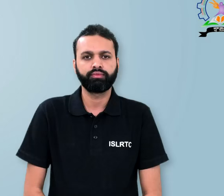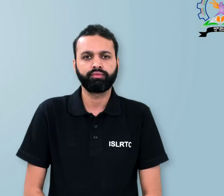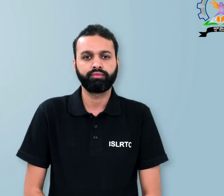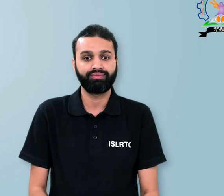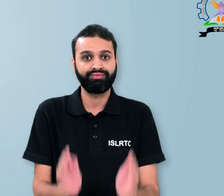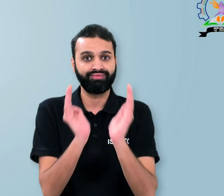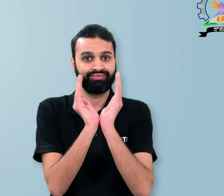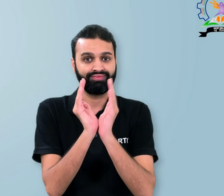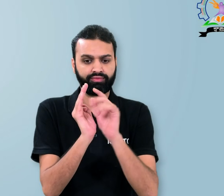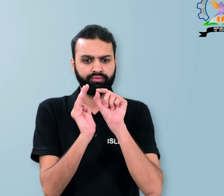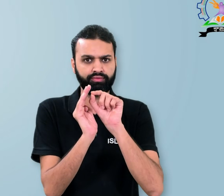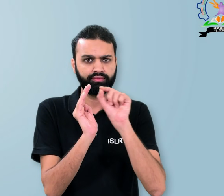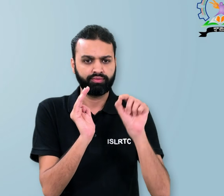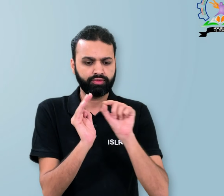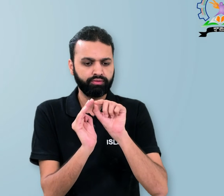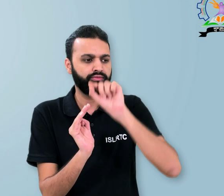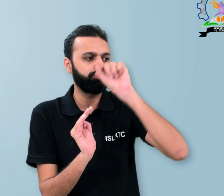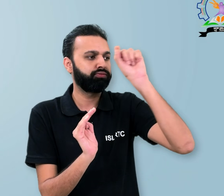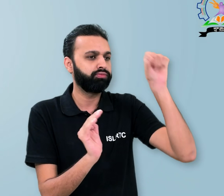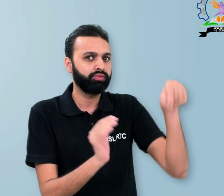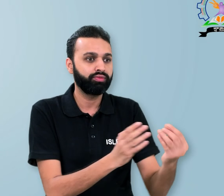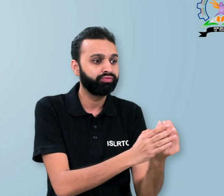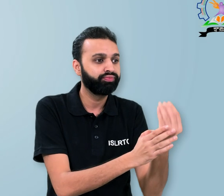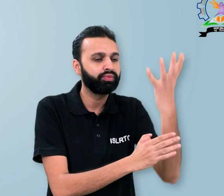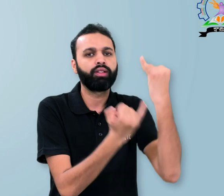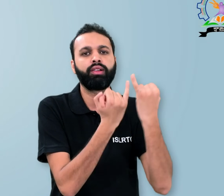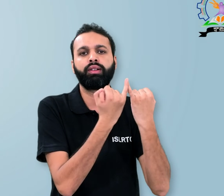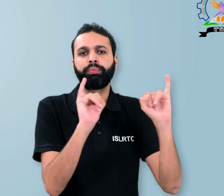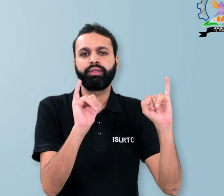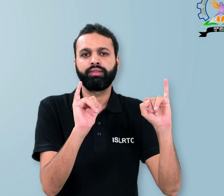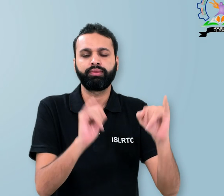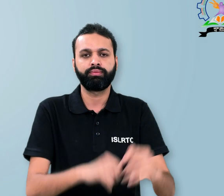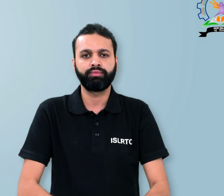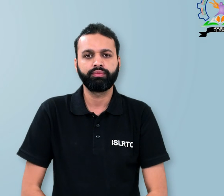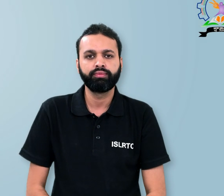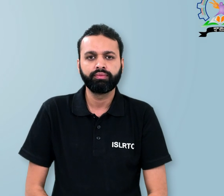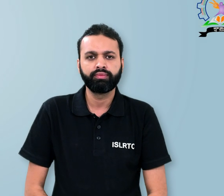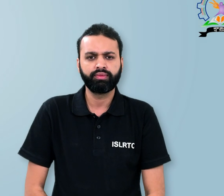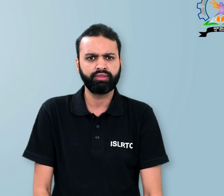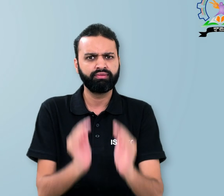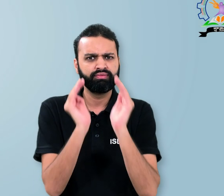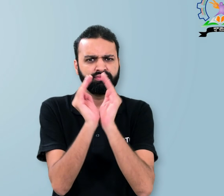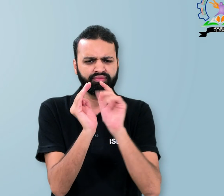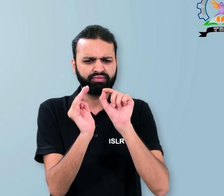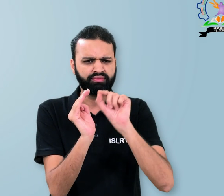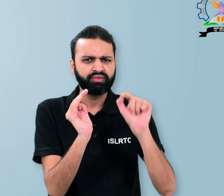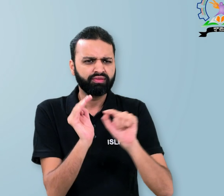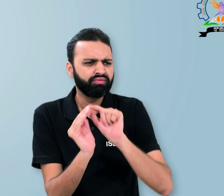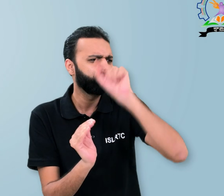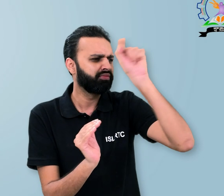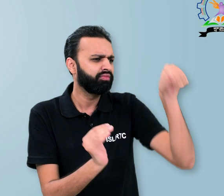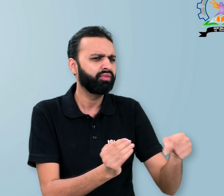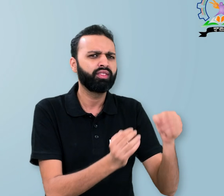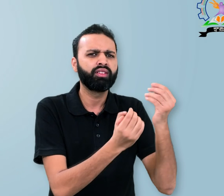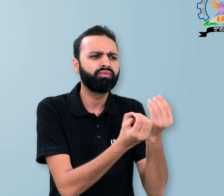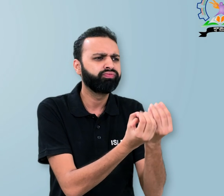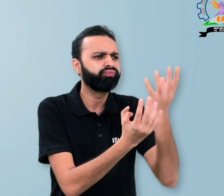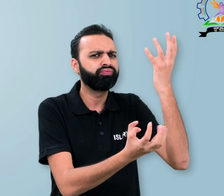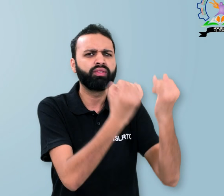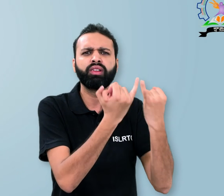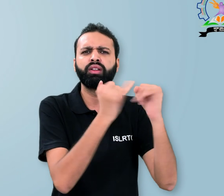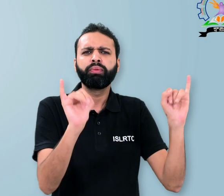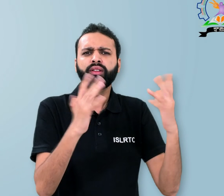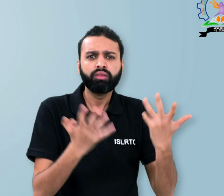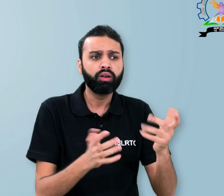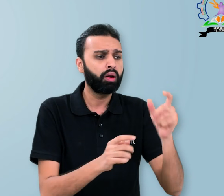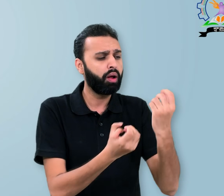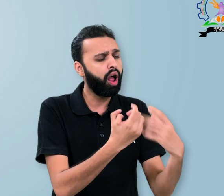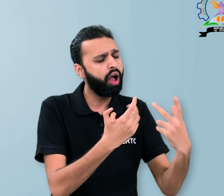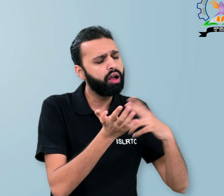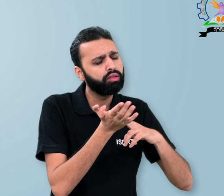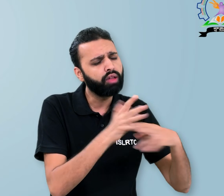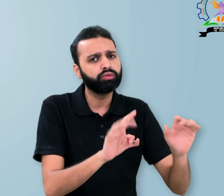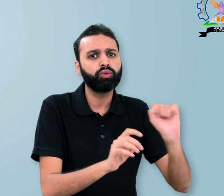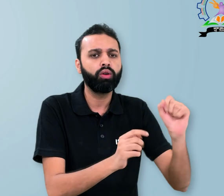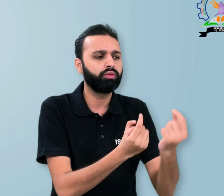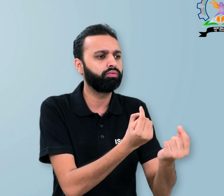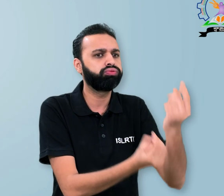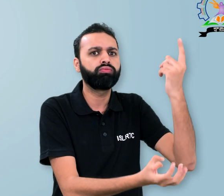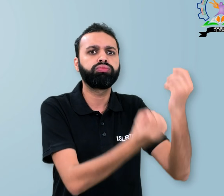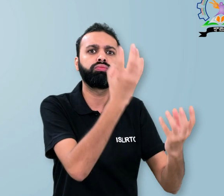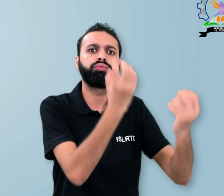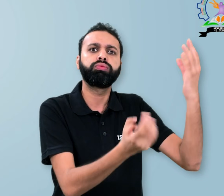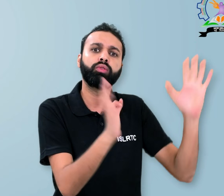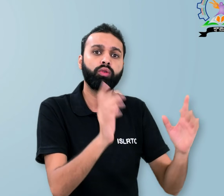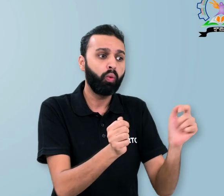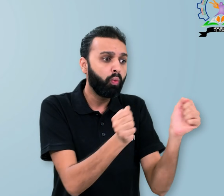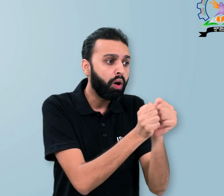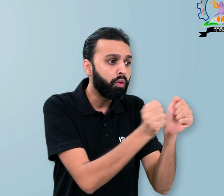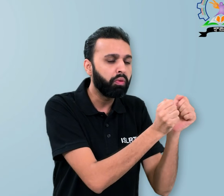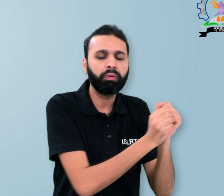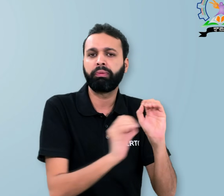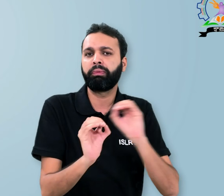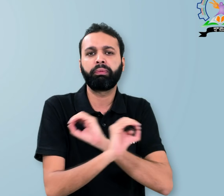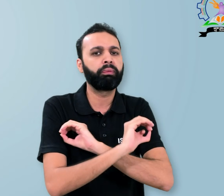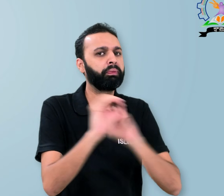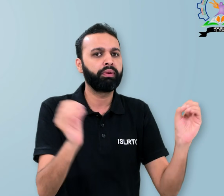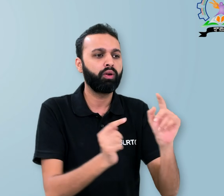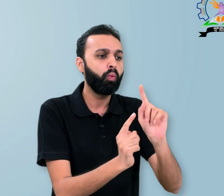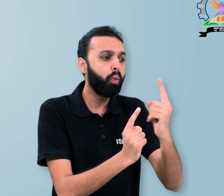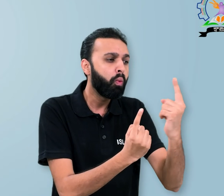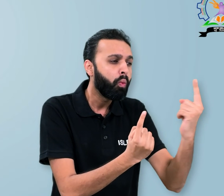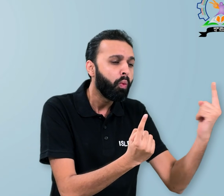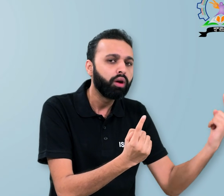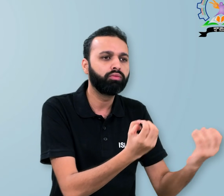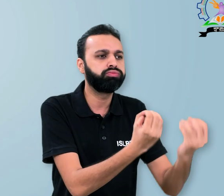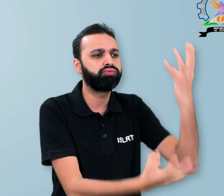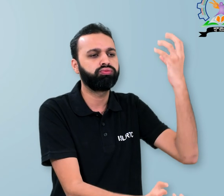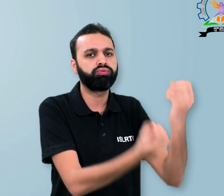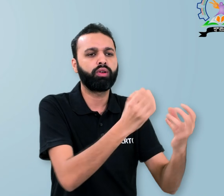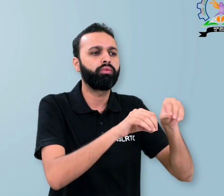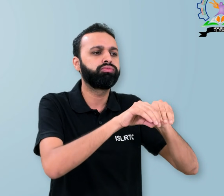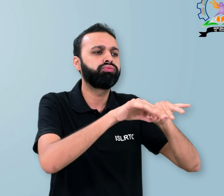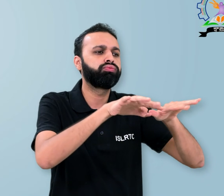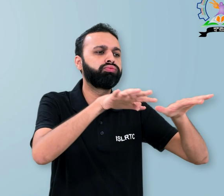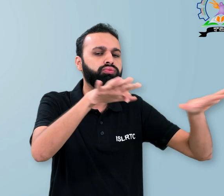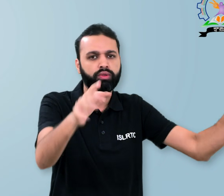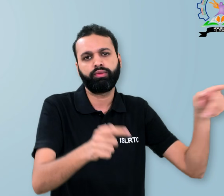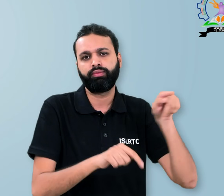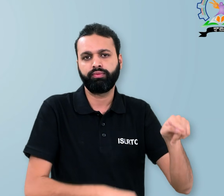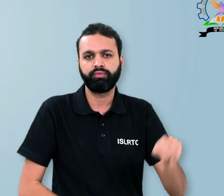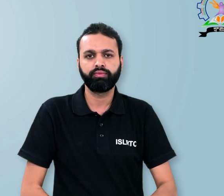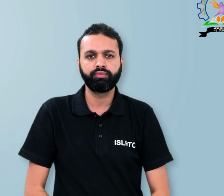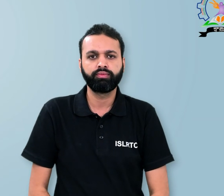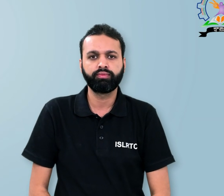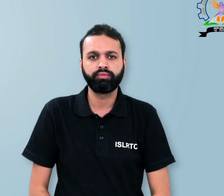Spore A spore is a reproductive cell that can develop into a new individual without uniting with another reproductive cell. These are produced as a product of asexual reproduction.